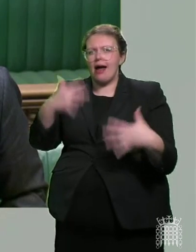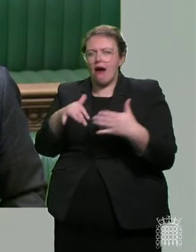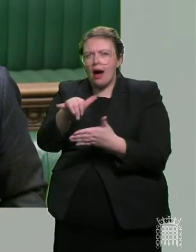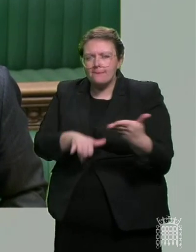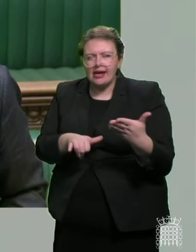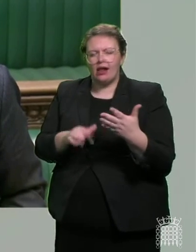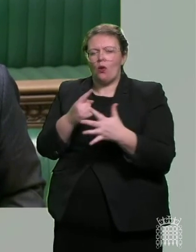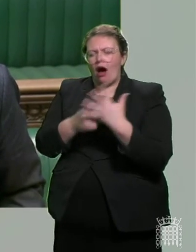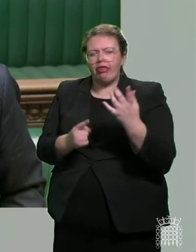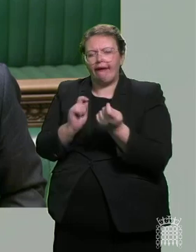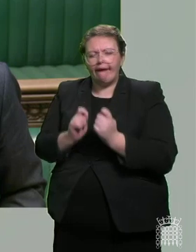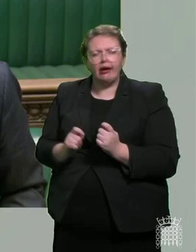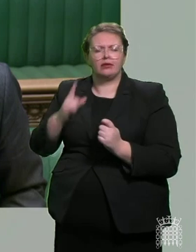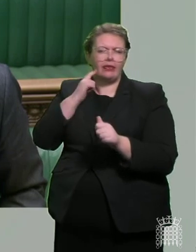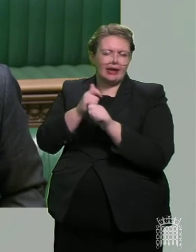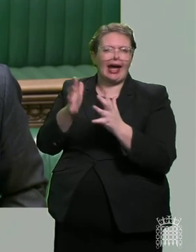Is it related to Prime Minister’s questions?